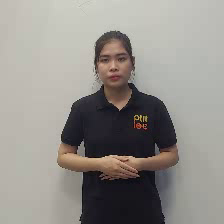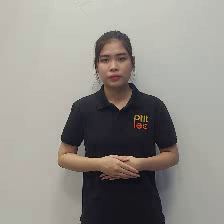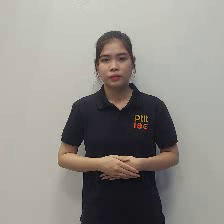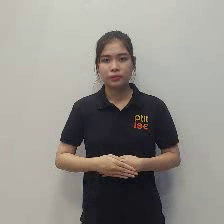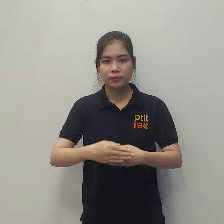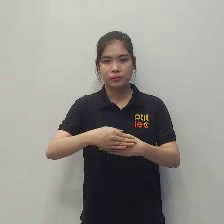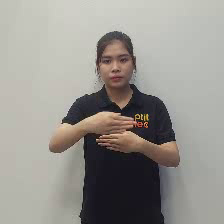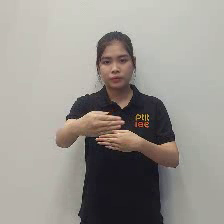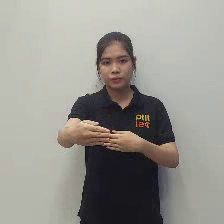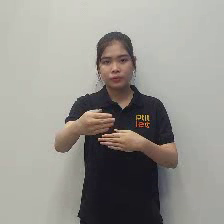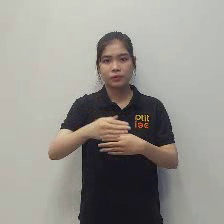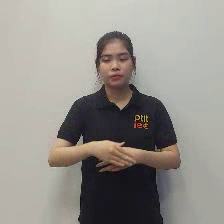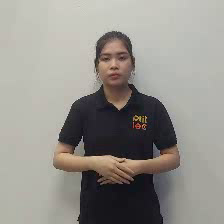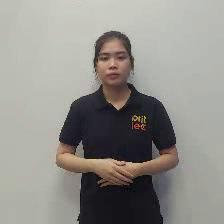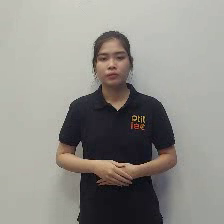Xa